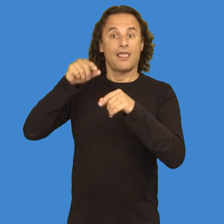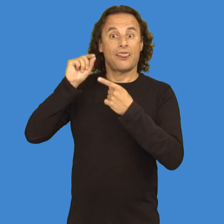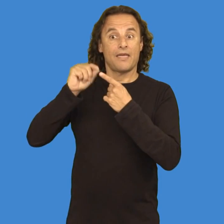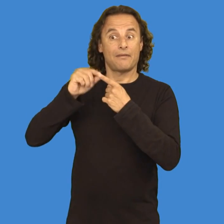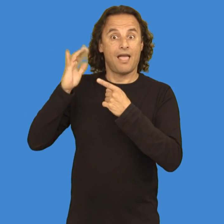diabetes